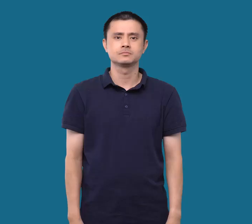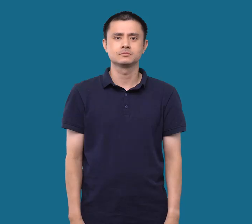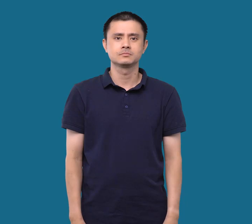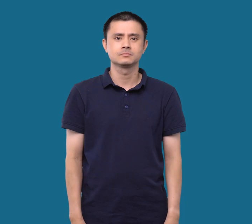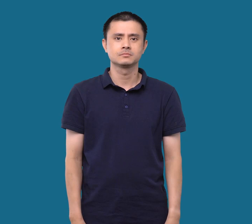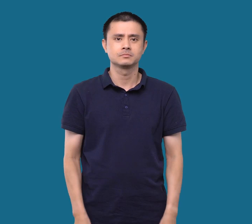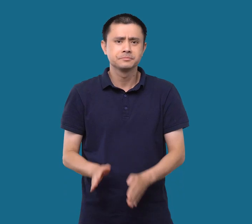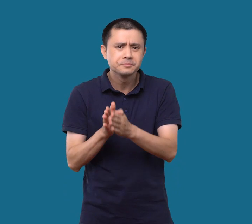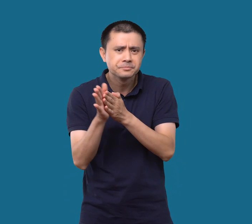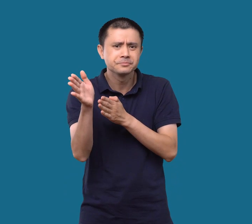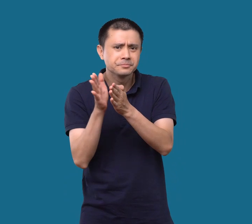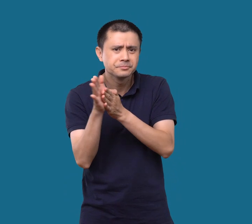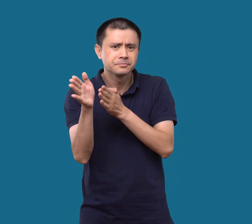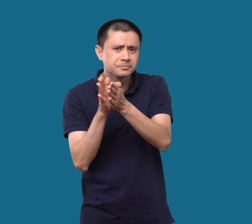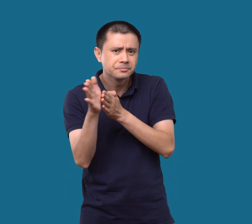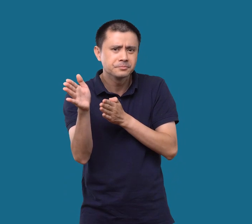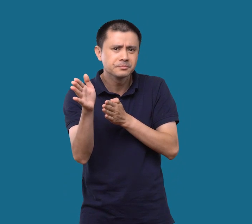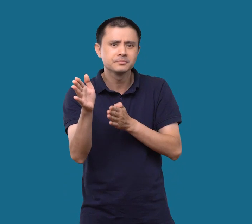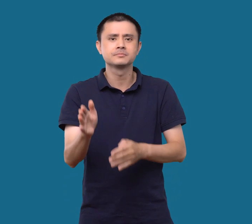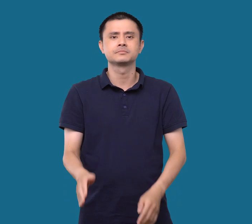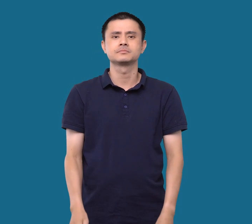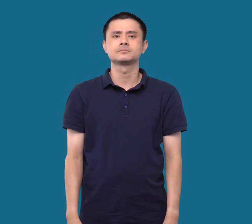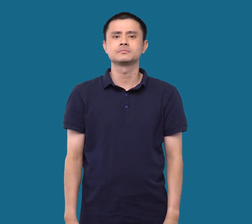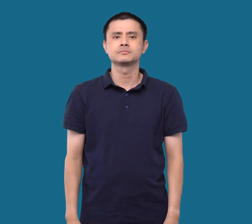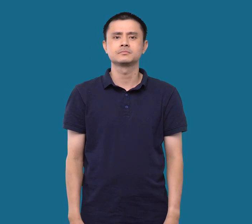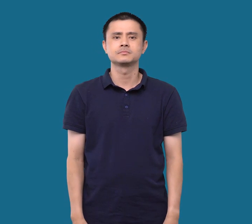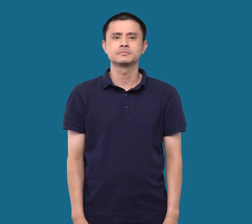liên tục